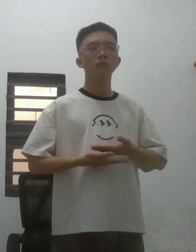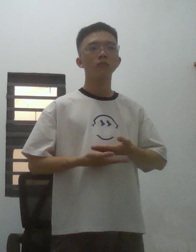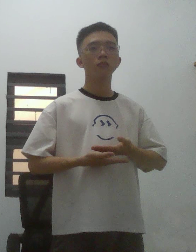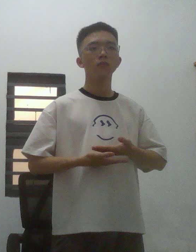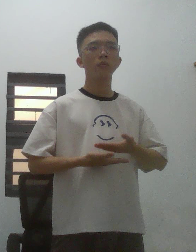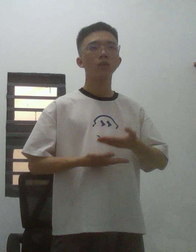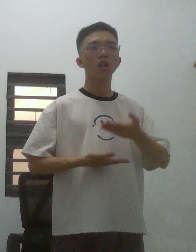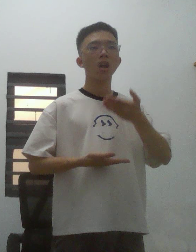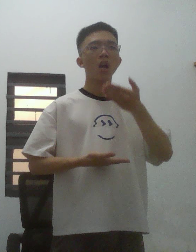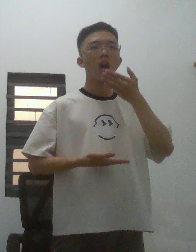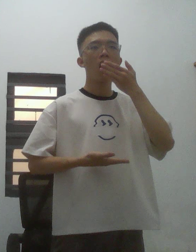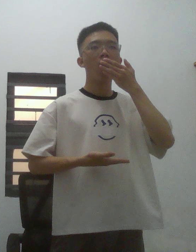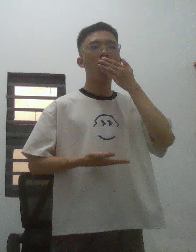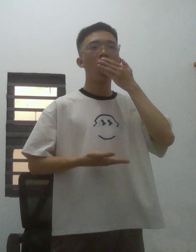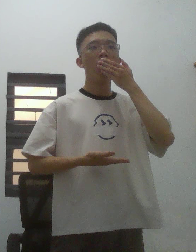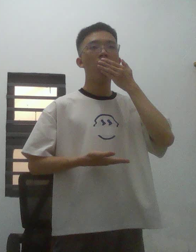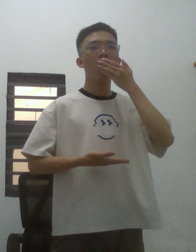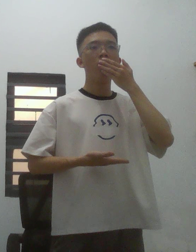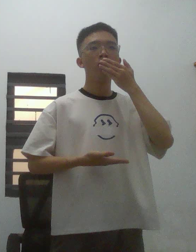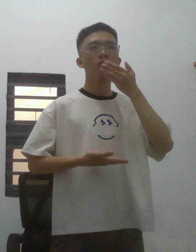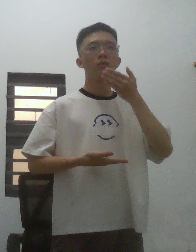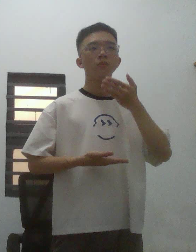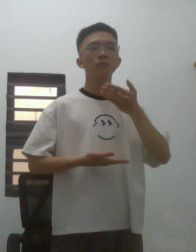sup